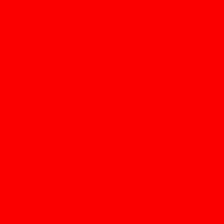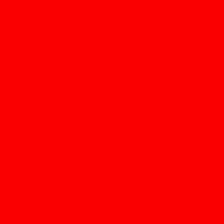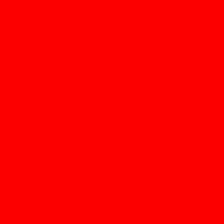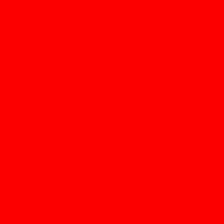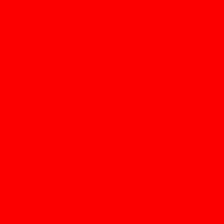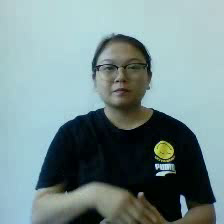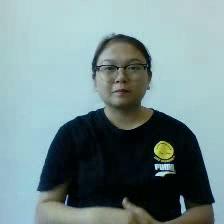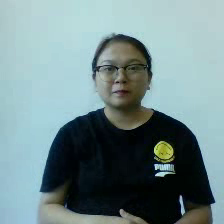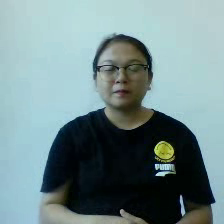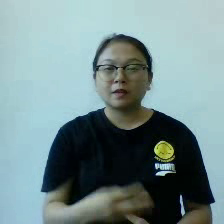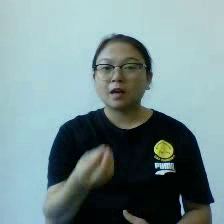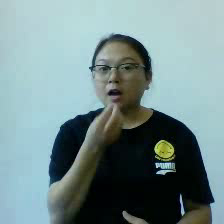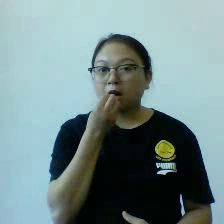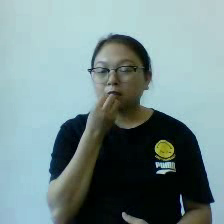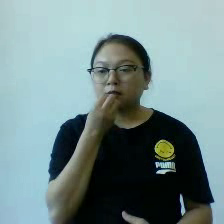Ăn